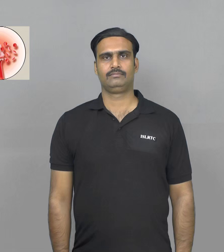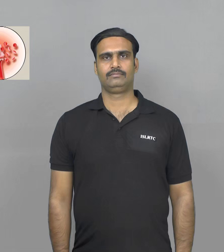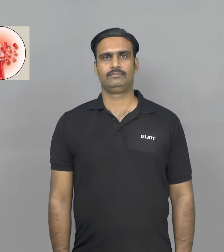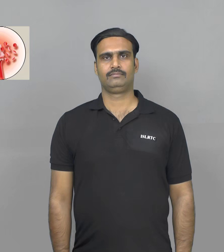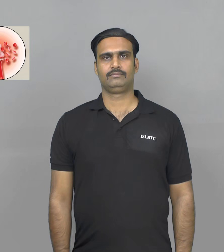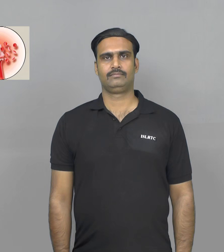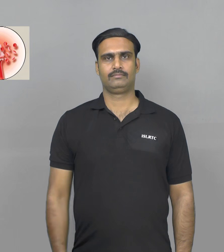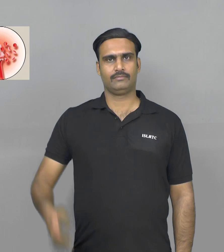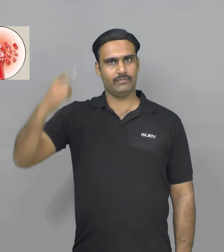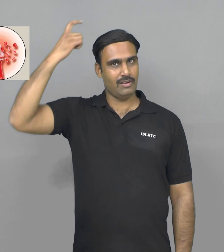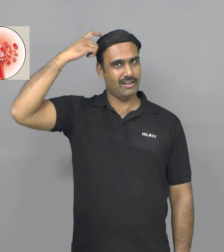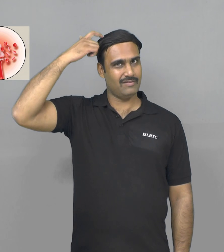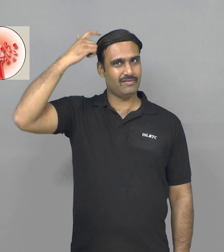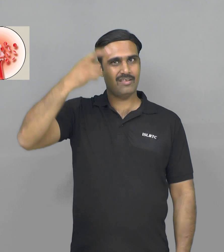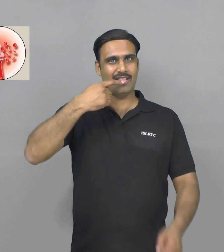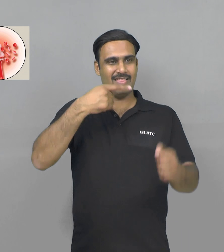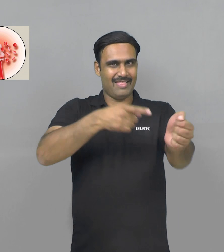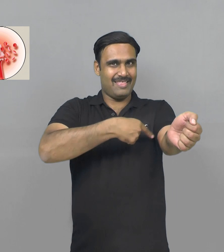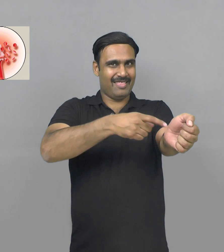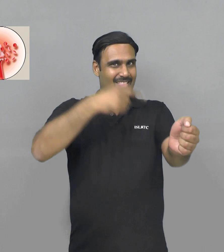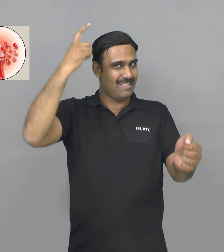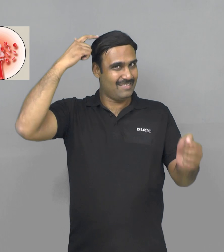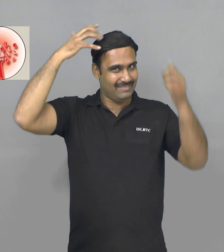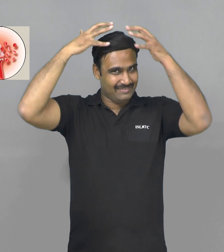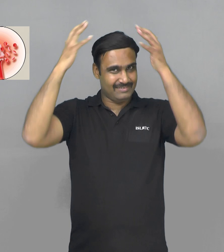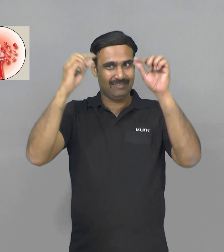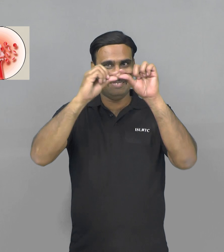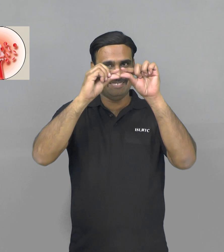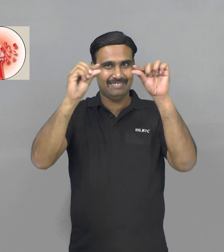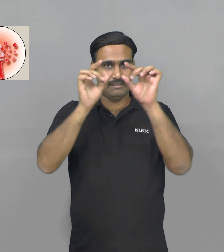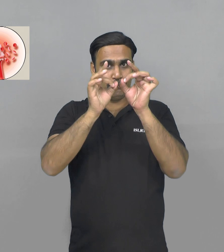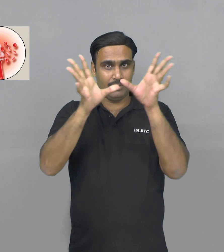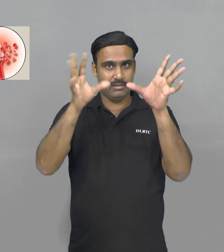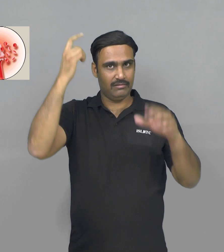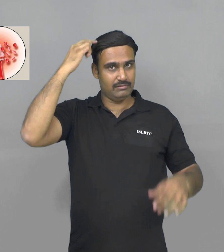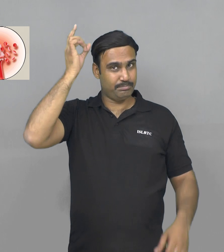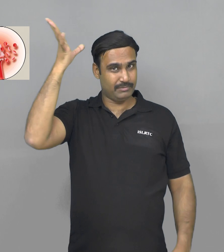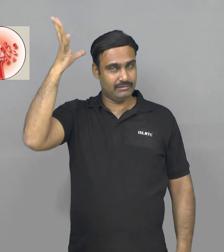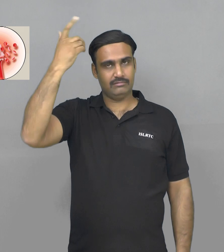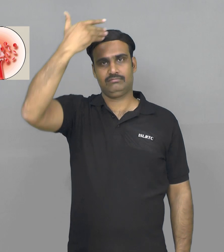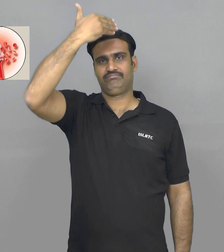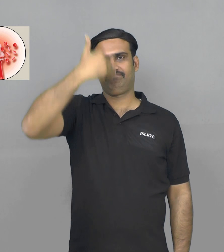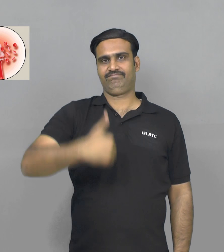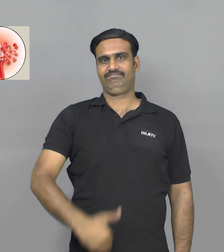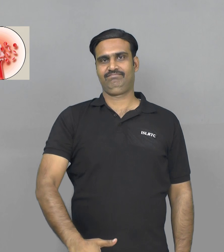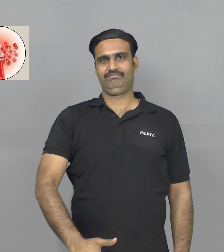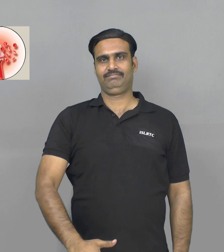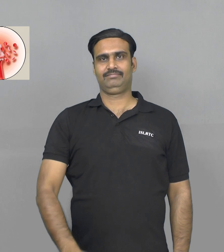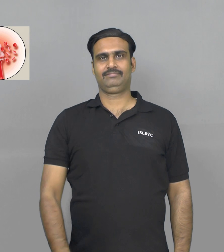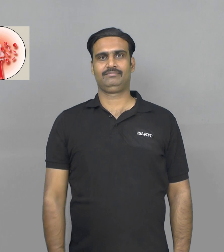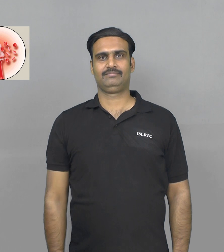Stroke attack